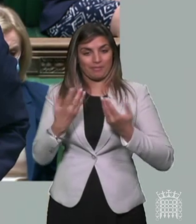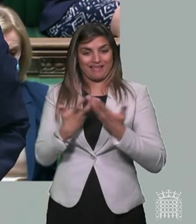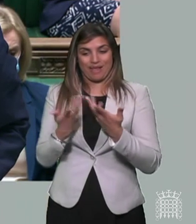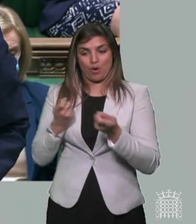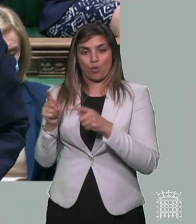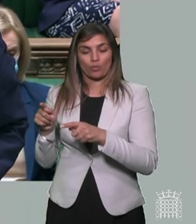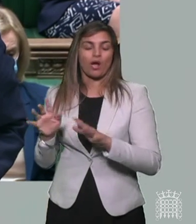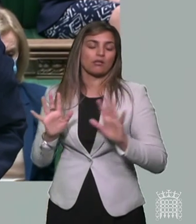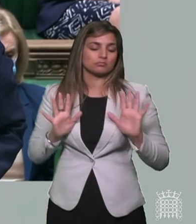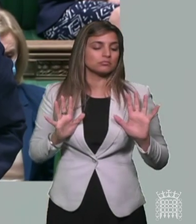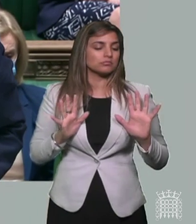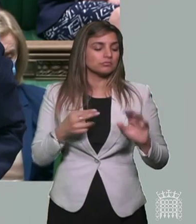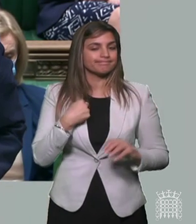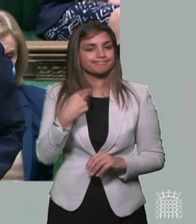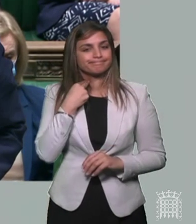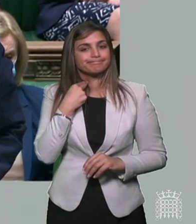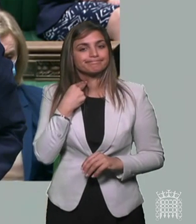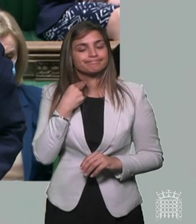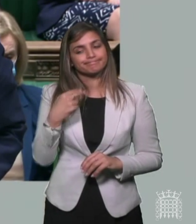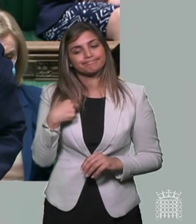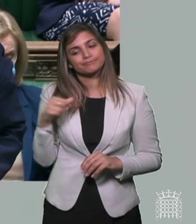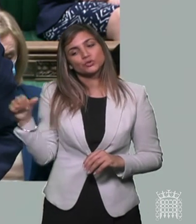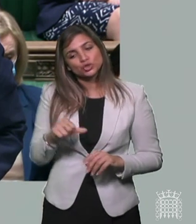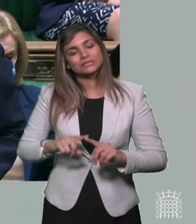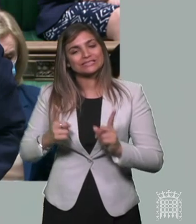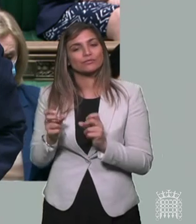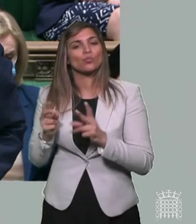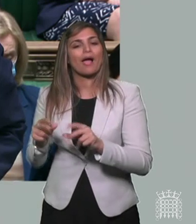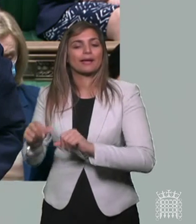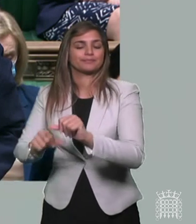I bitterly regret it and wish that we could have done things differently.